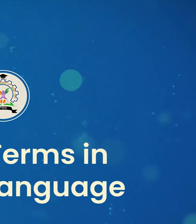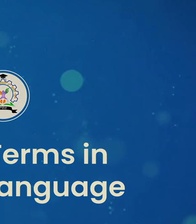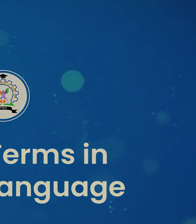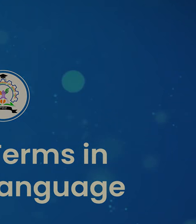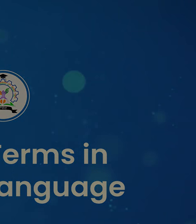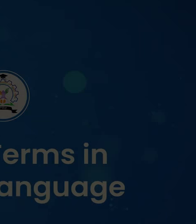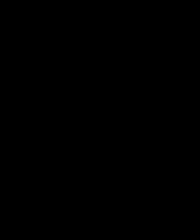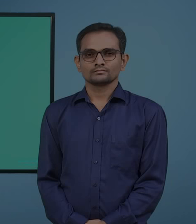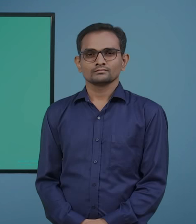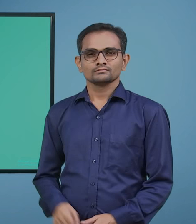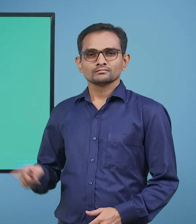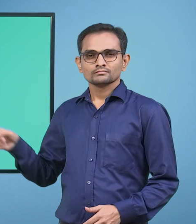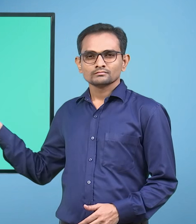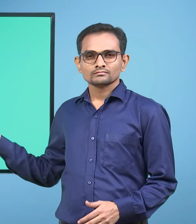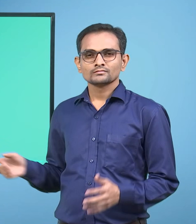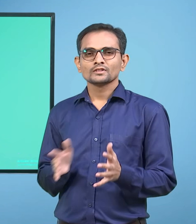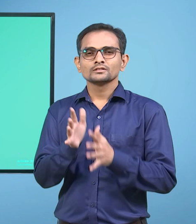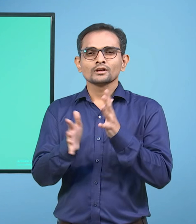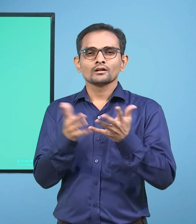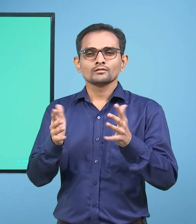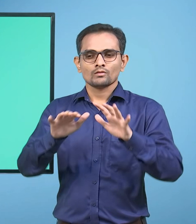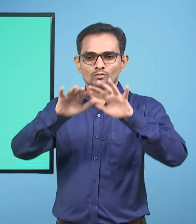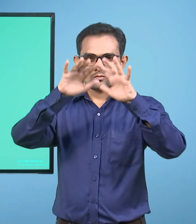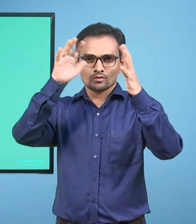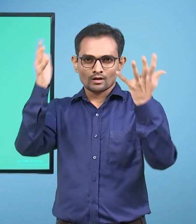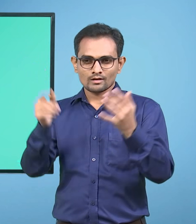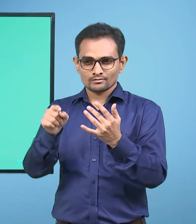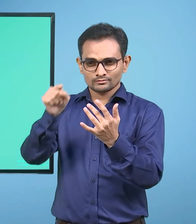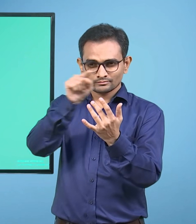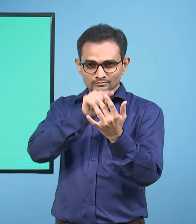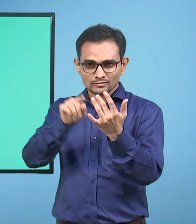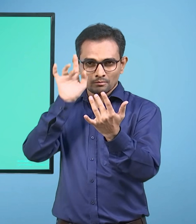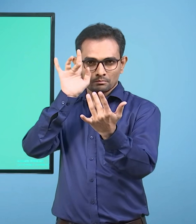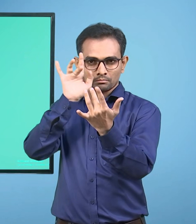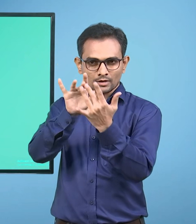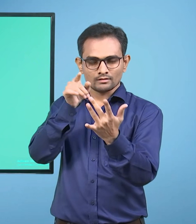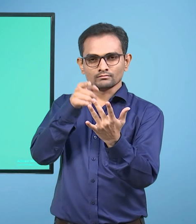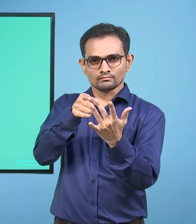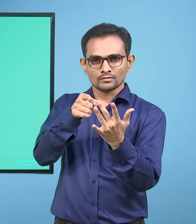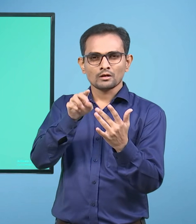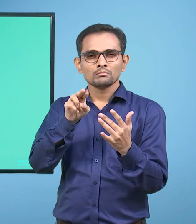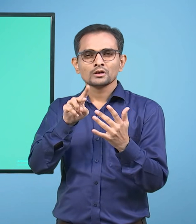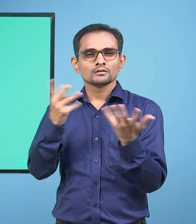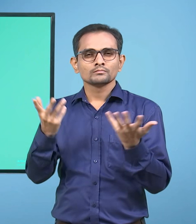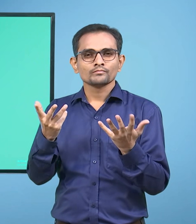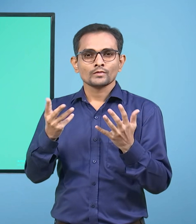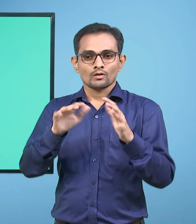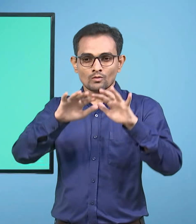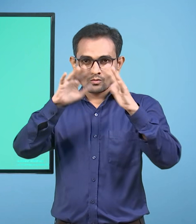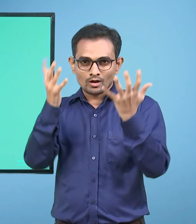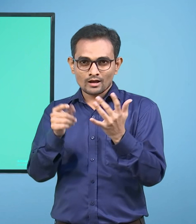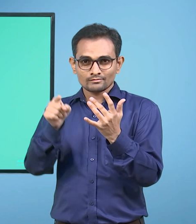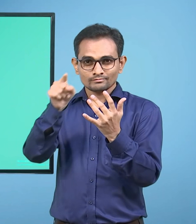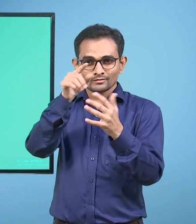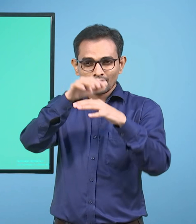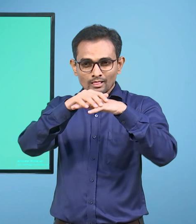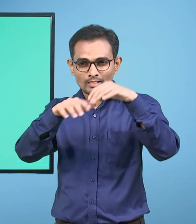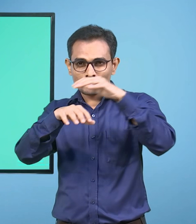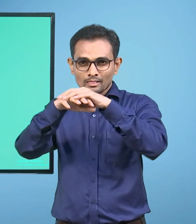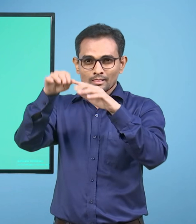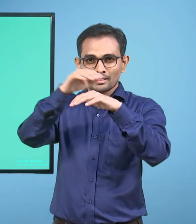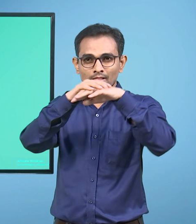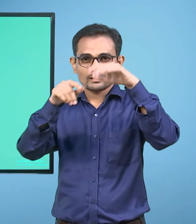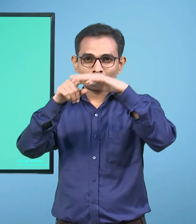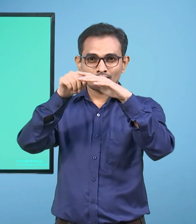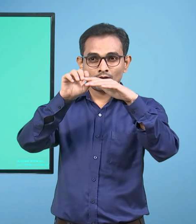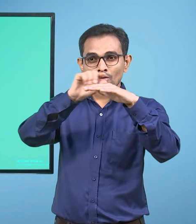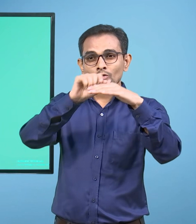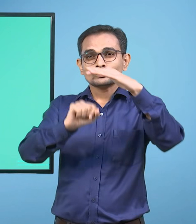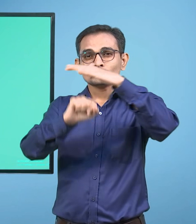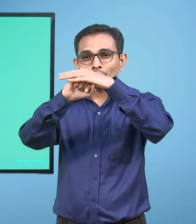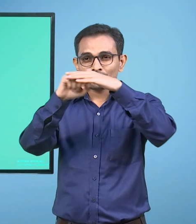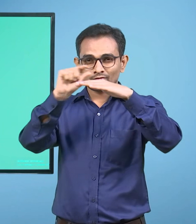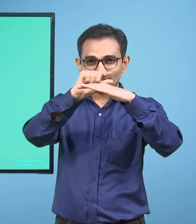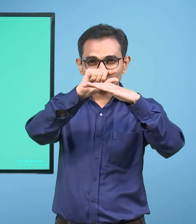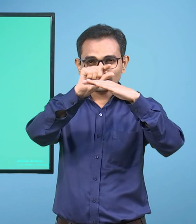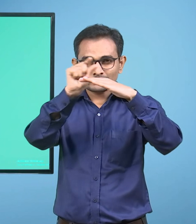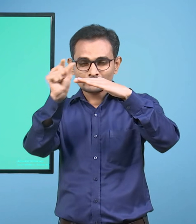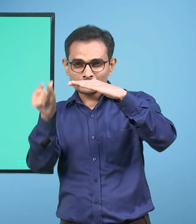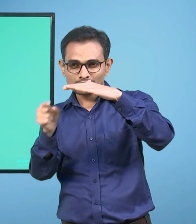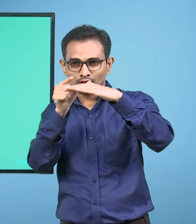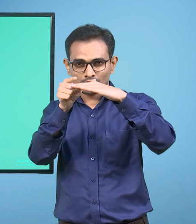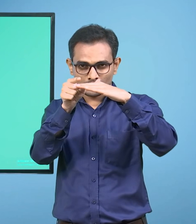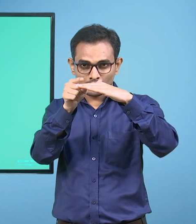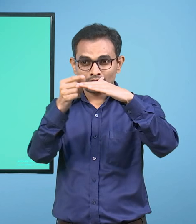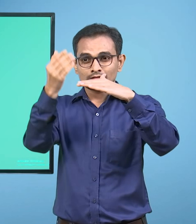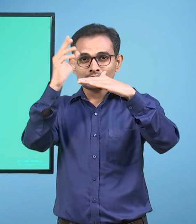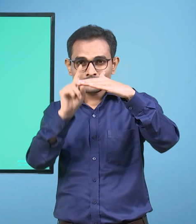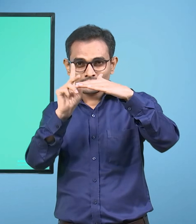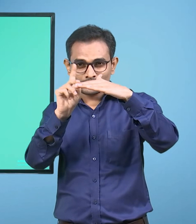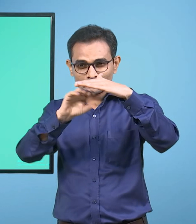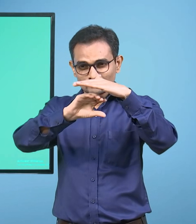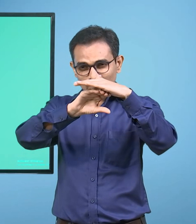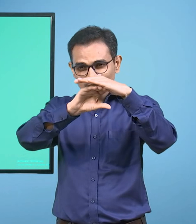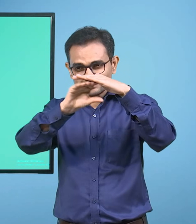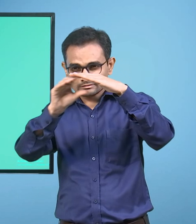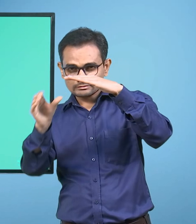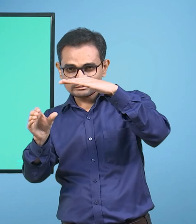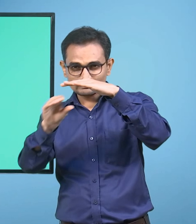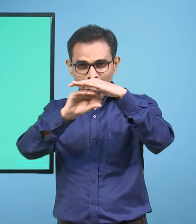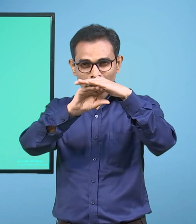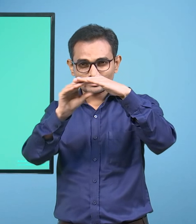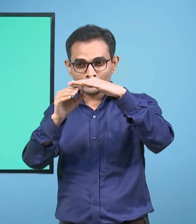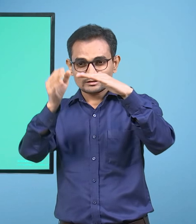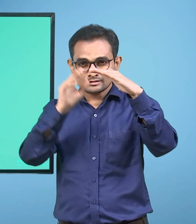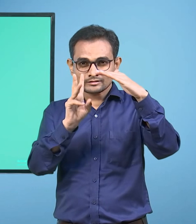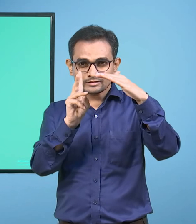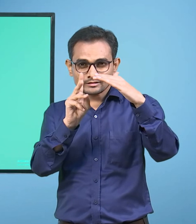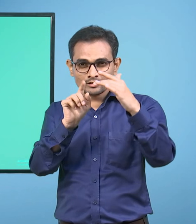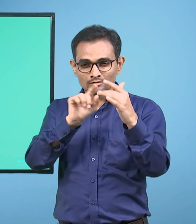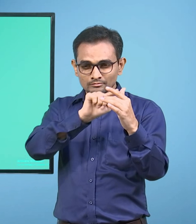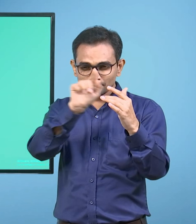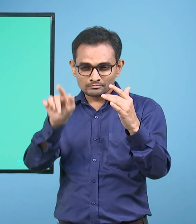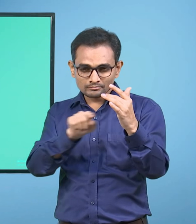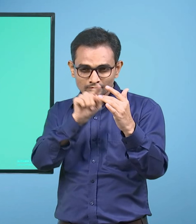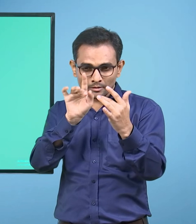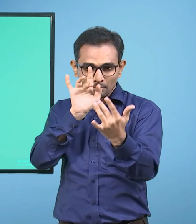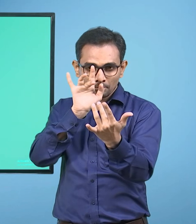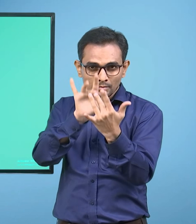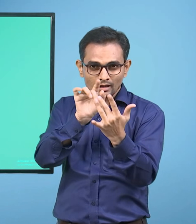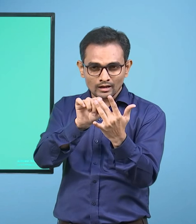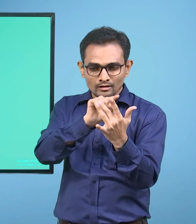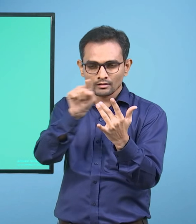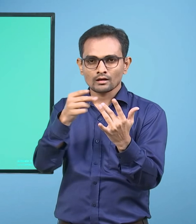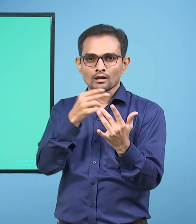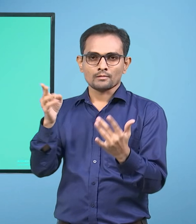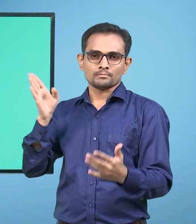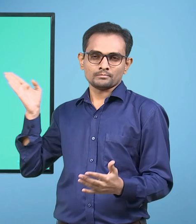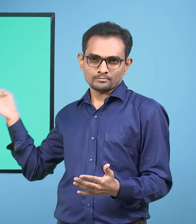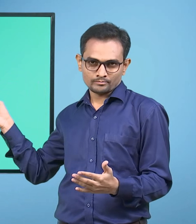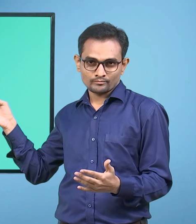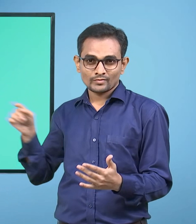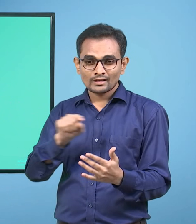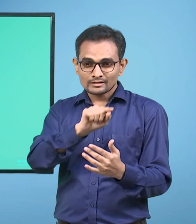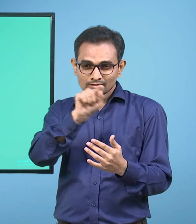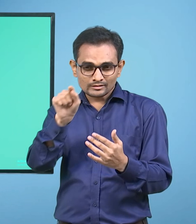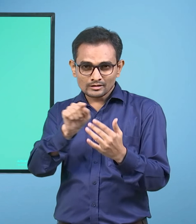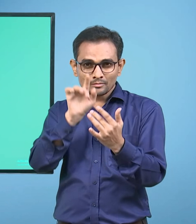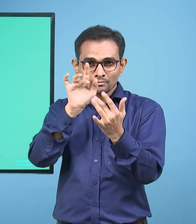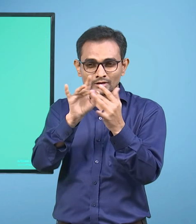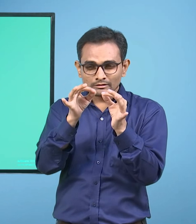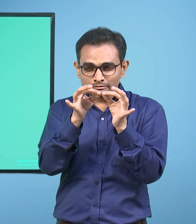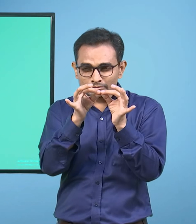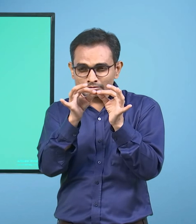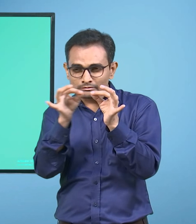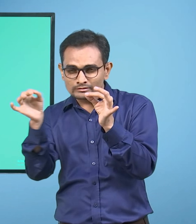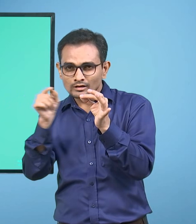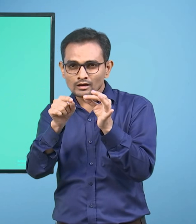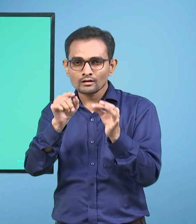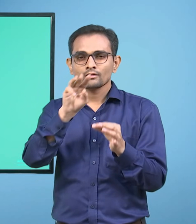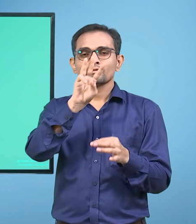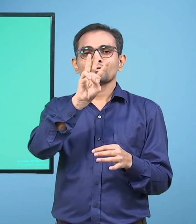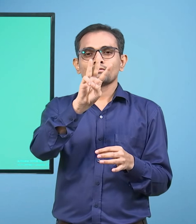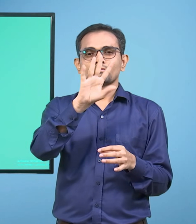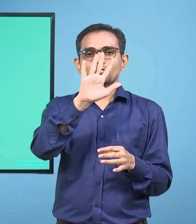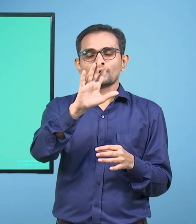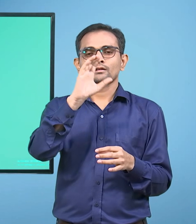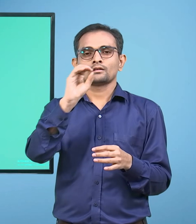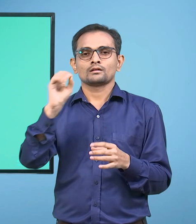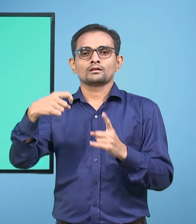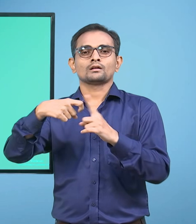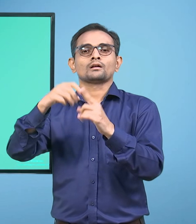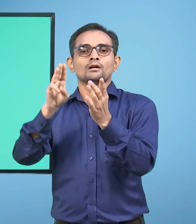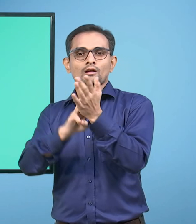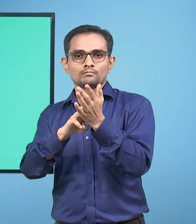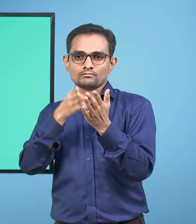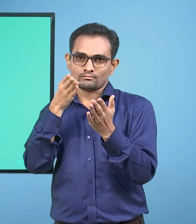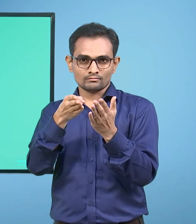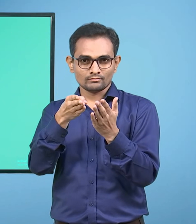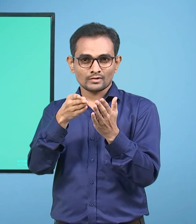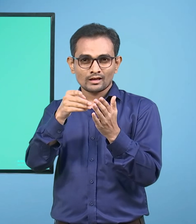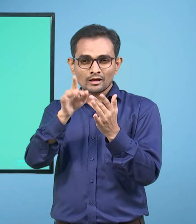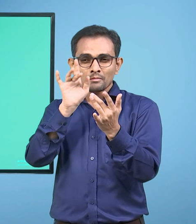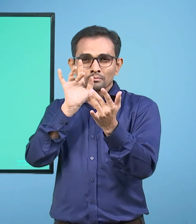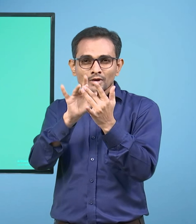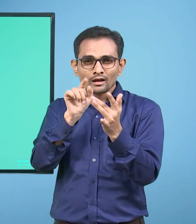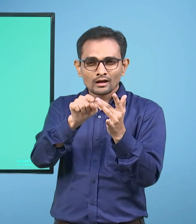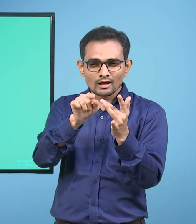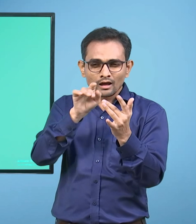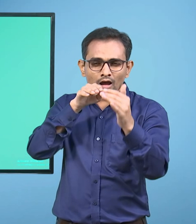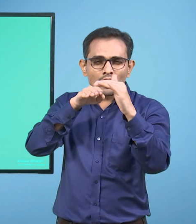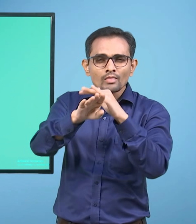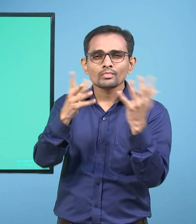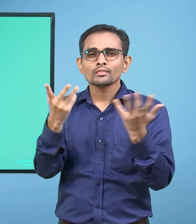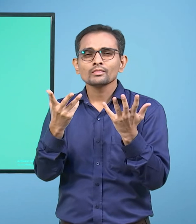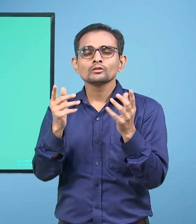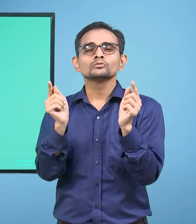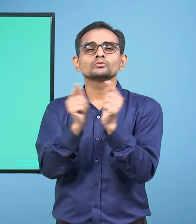Core The sign for core is as shown. The earth is made up of several concentric layers with one inside another. The uppermost layer is the crust and the layer beneath is the mantle. The innermost layer is the core with a radius of about 3500 km.